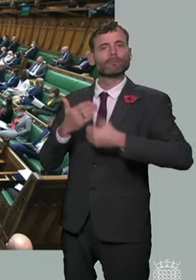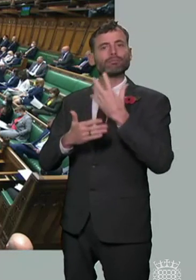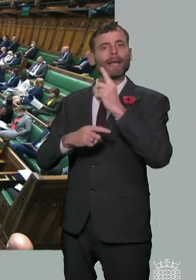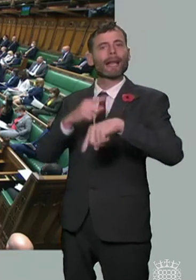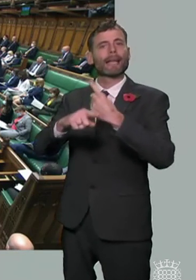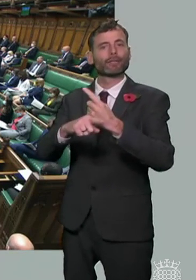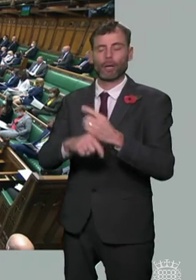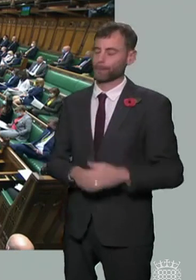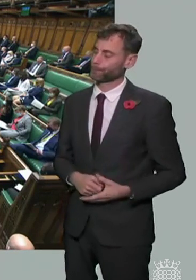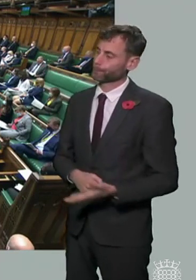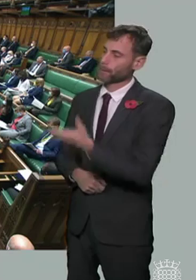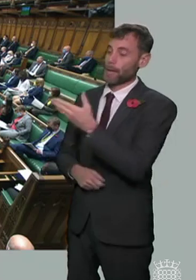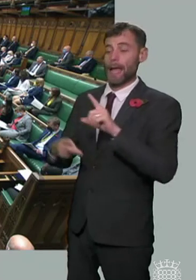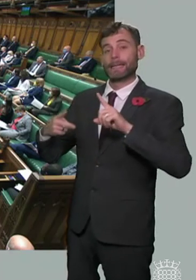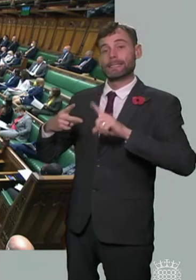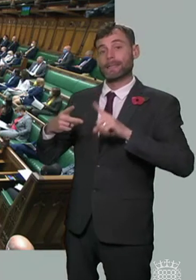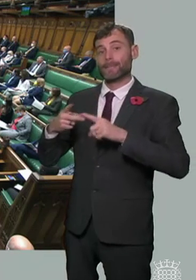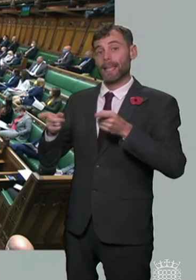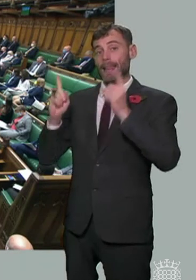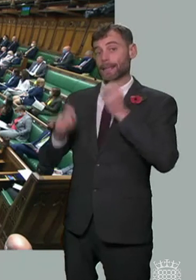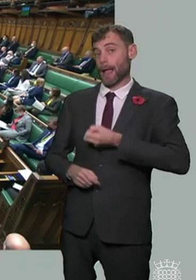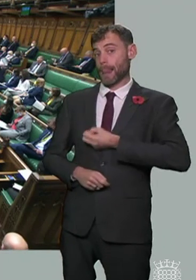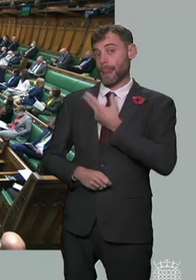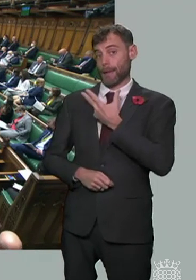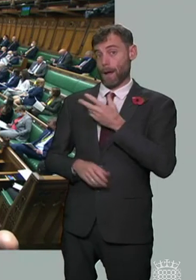We now come to the deputy leader of the Labour party, Angela Rayner.